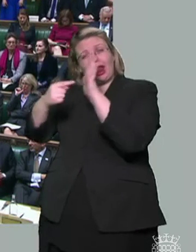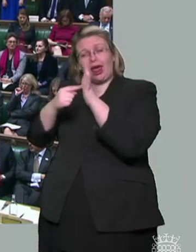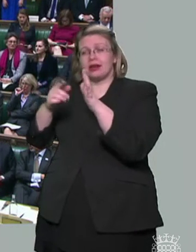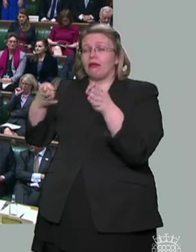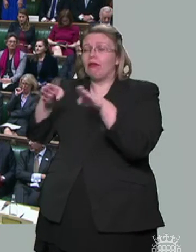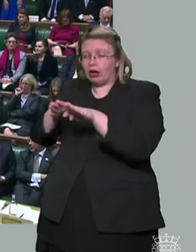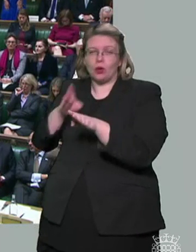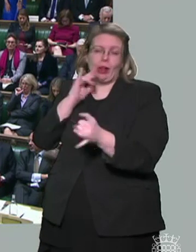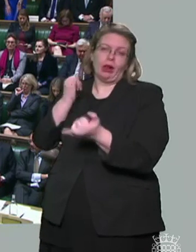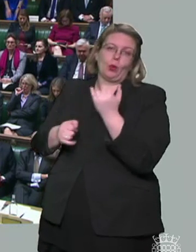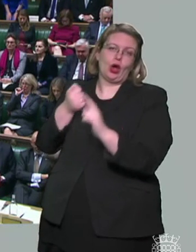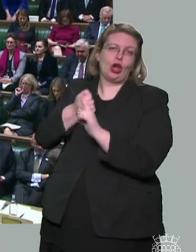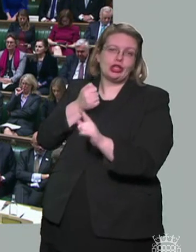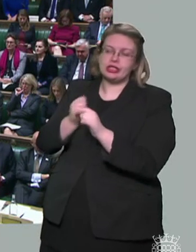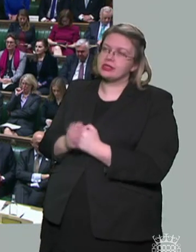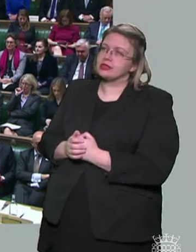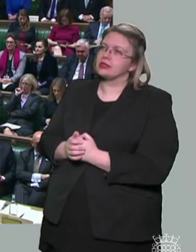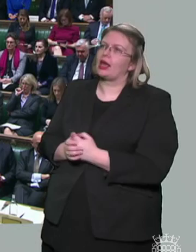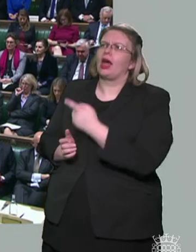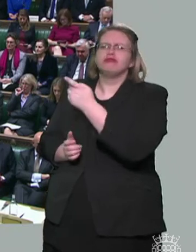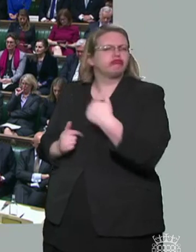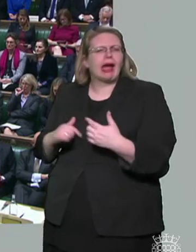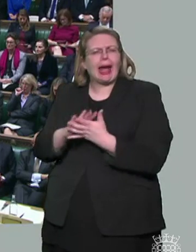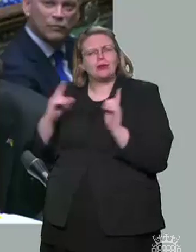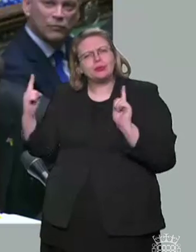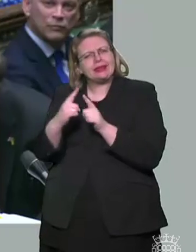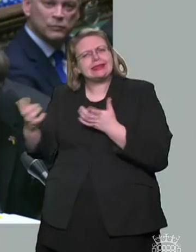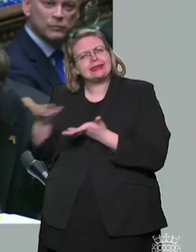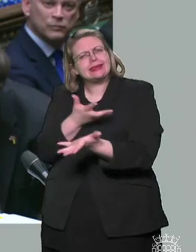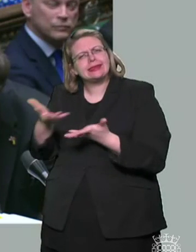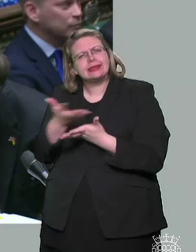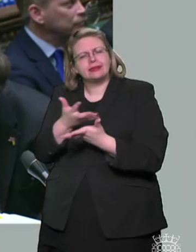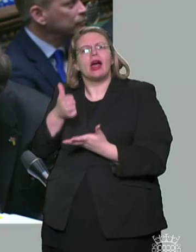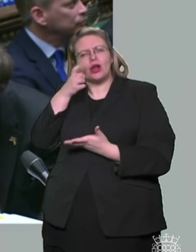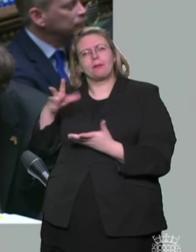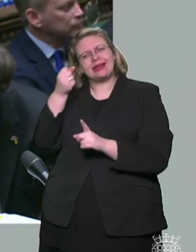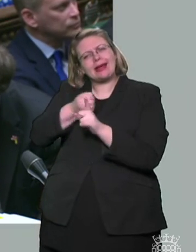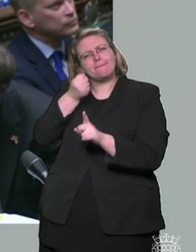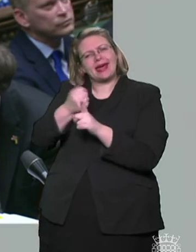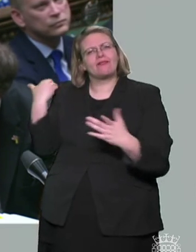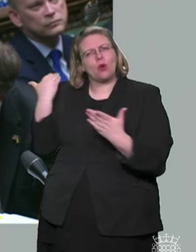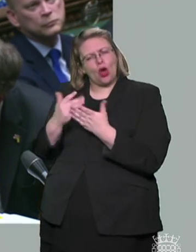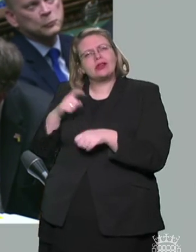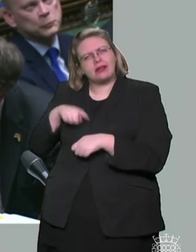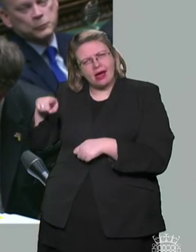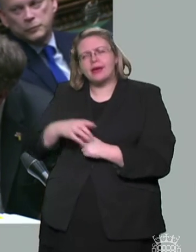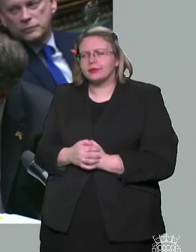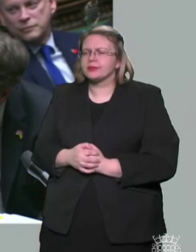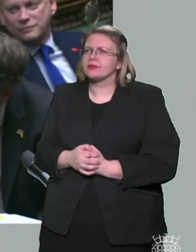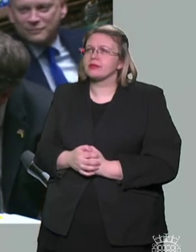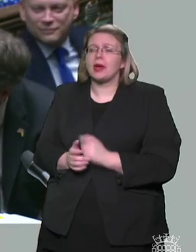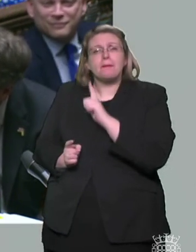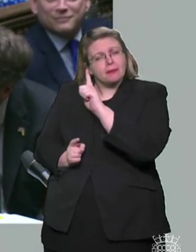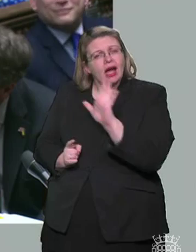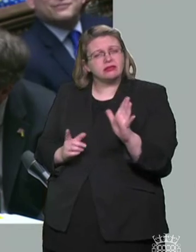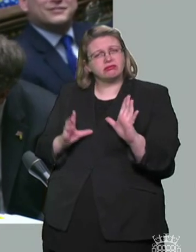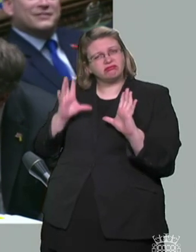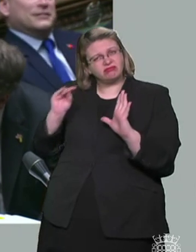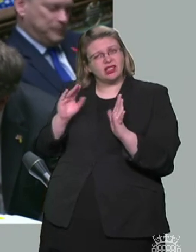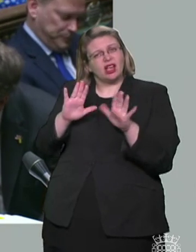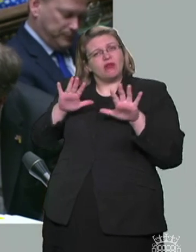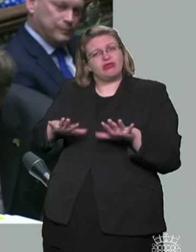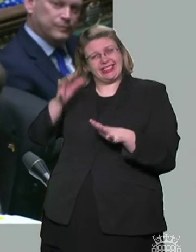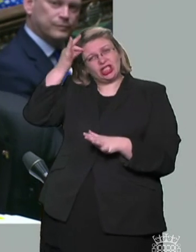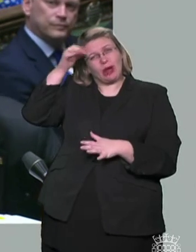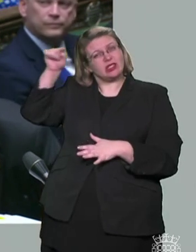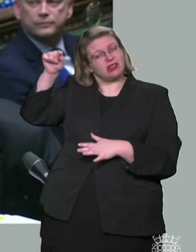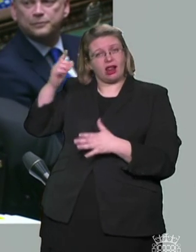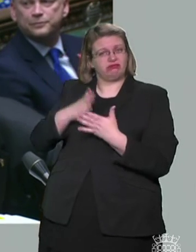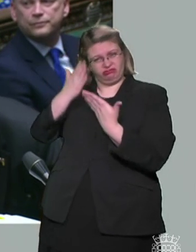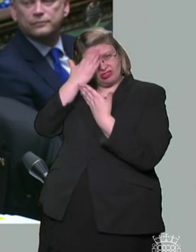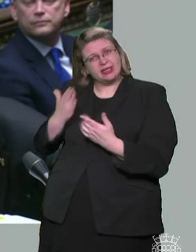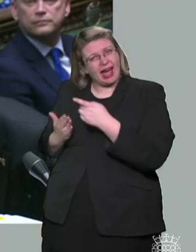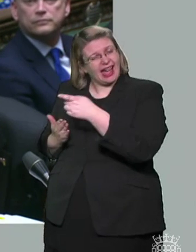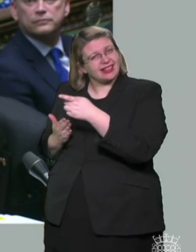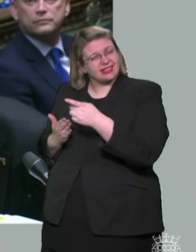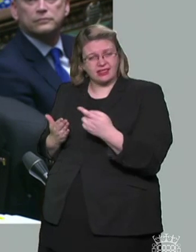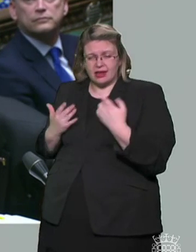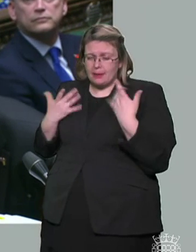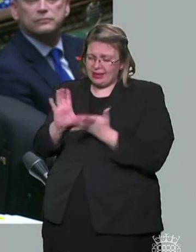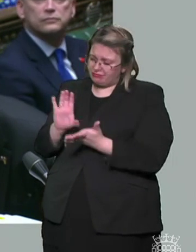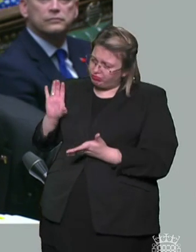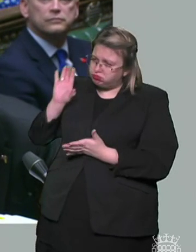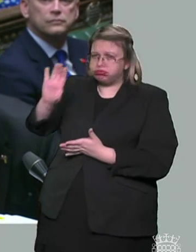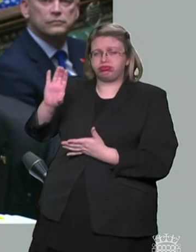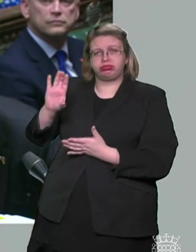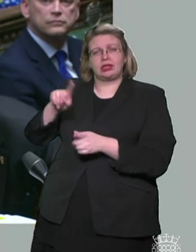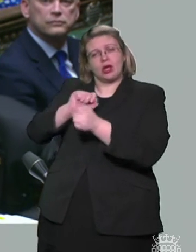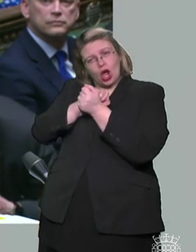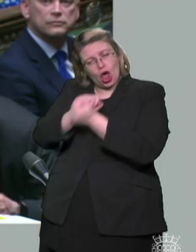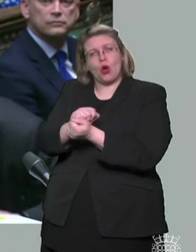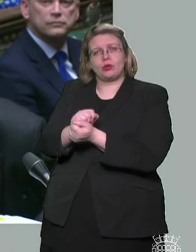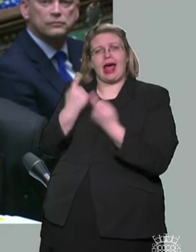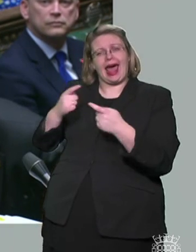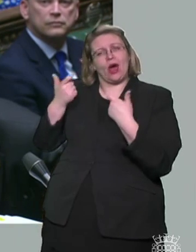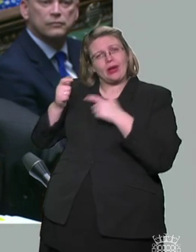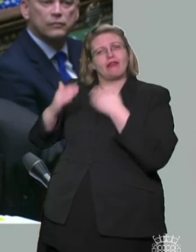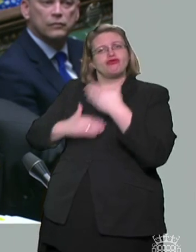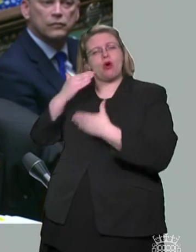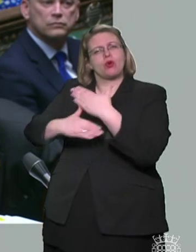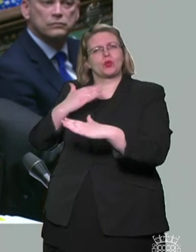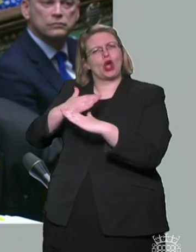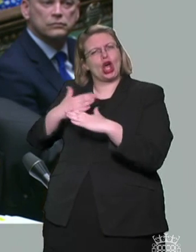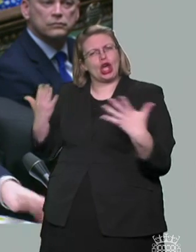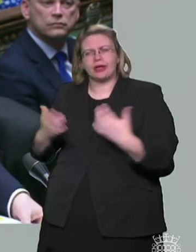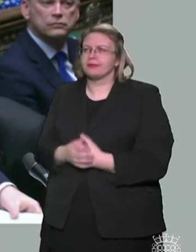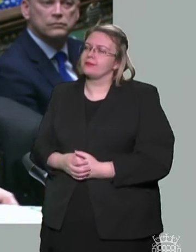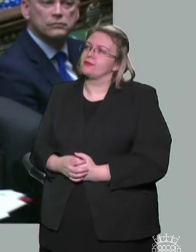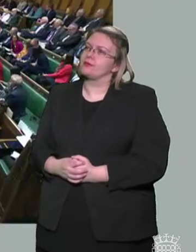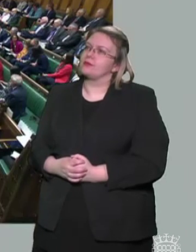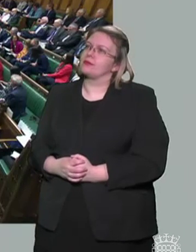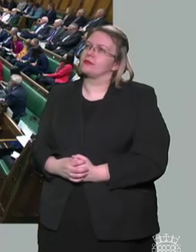I am very happy to meet my honourable Friend to talk about this issue, which he has campaigned on many times, but I can tell him that the British Council, for which I have huge regard, has received a massive grant and loans to allow it to continue its activities.